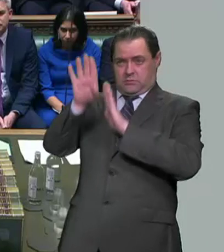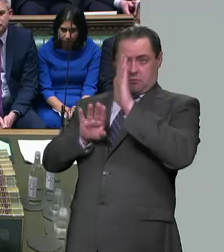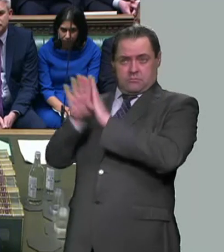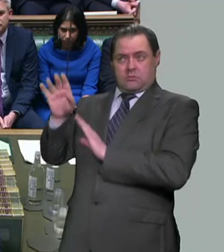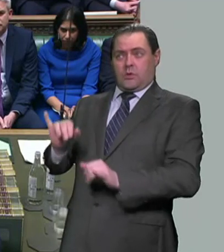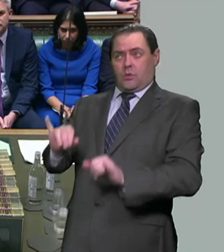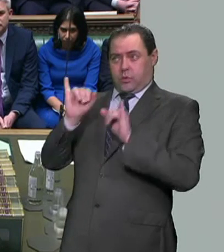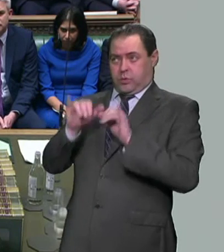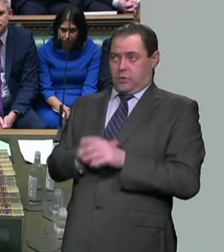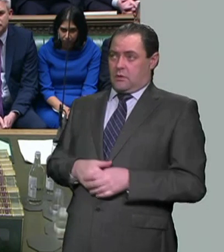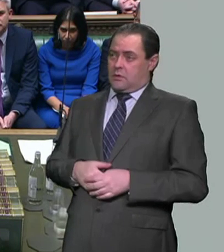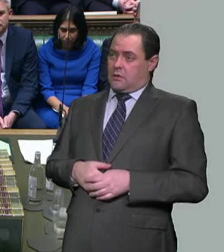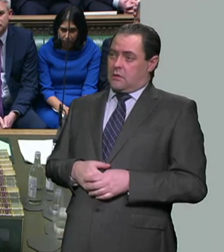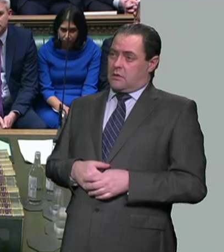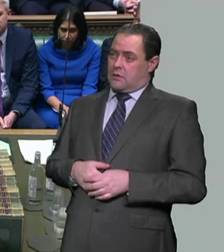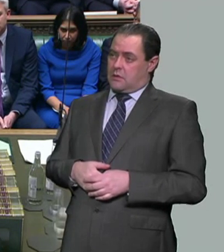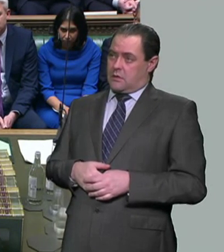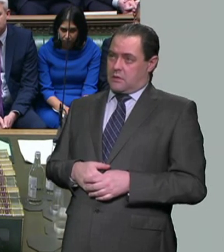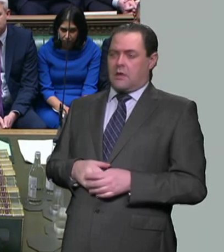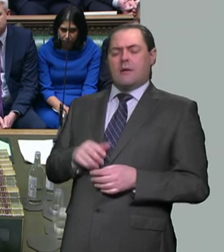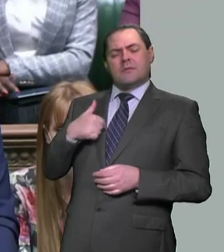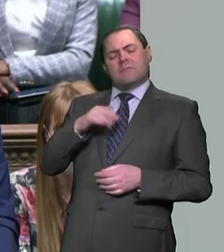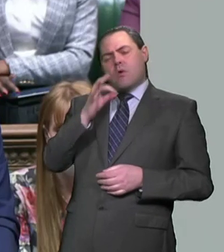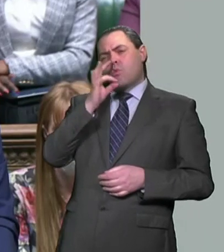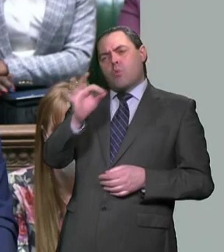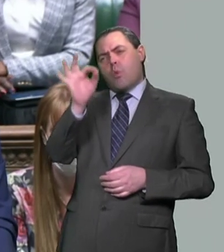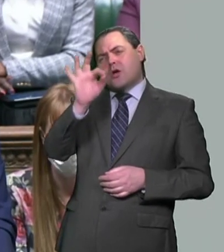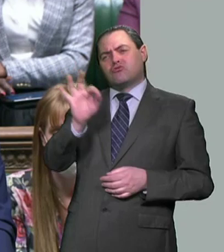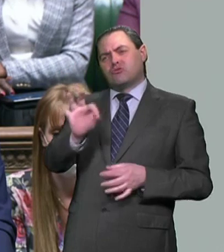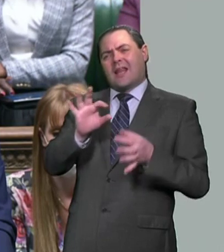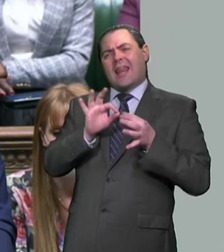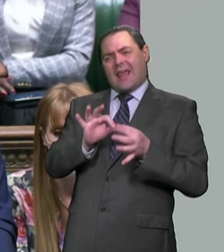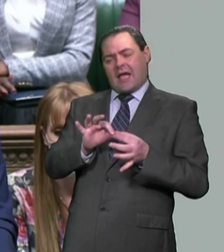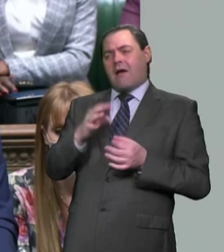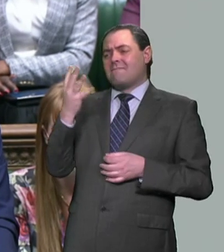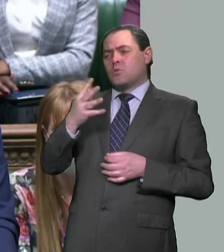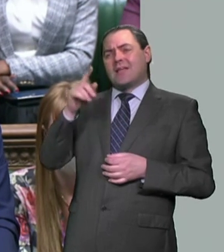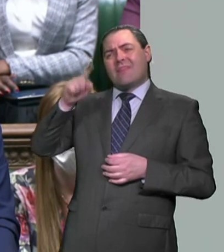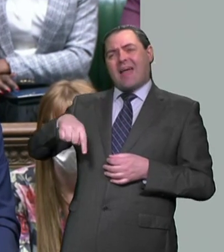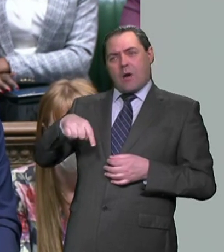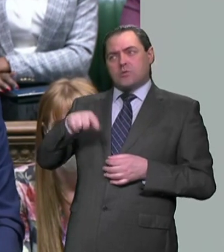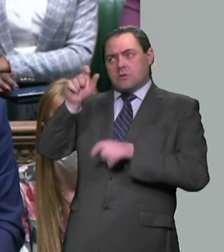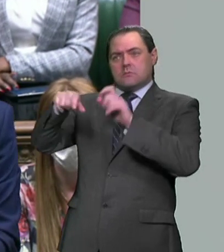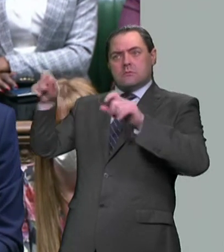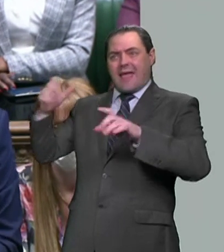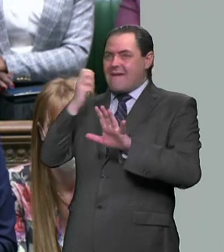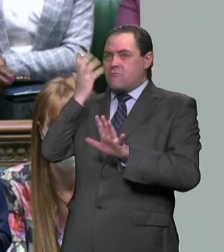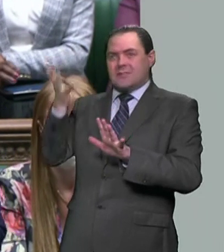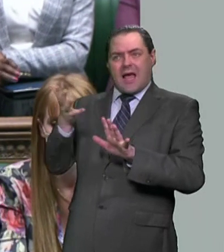However, I was asking the Prime Minister about the 14,000 cases of fraud a day.